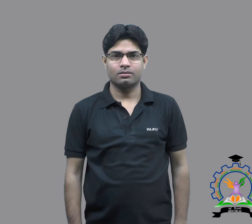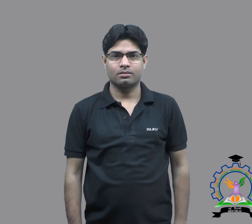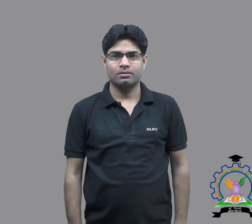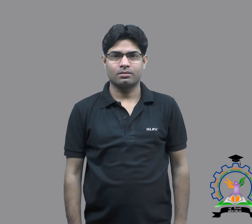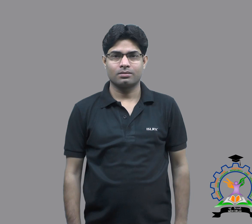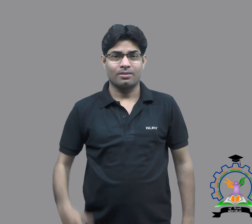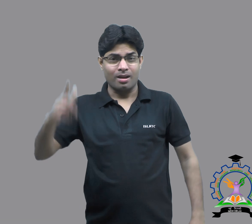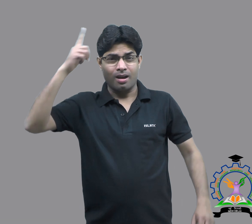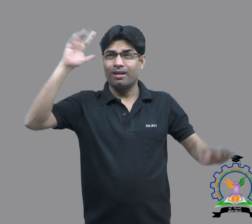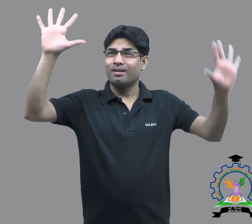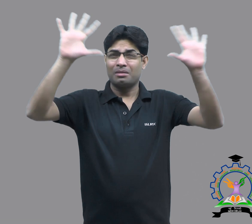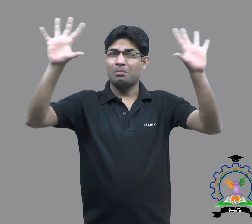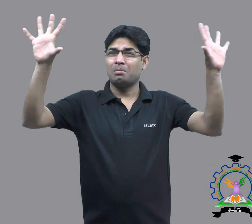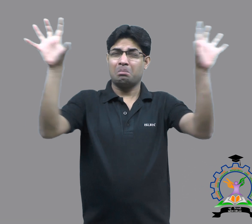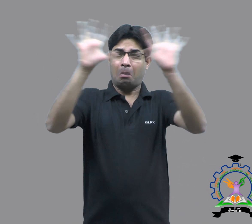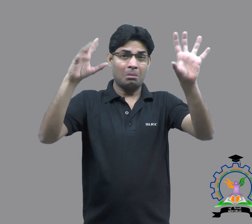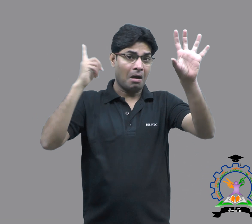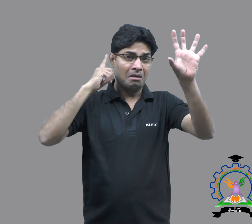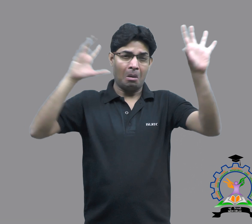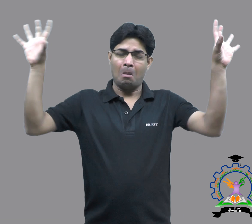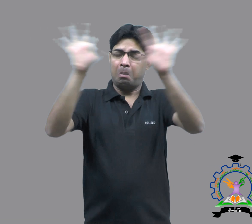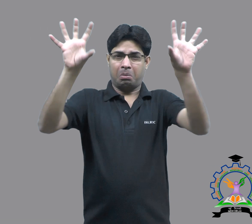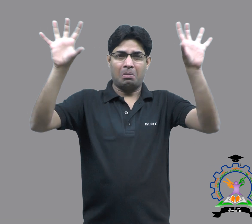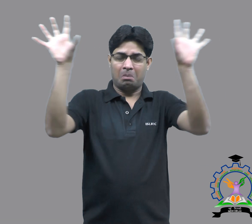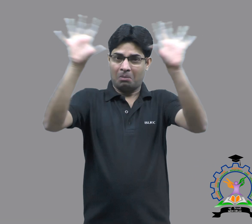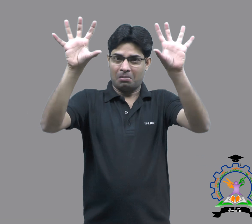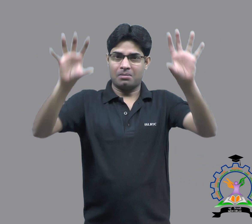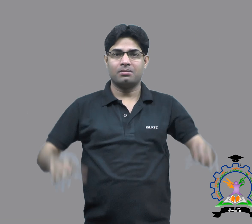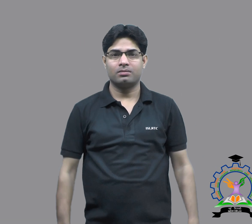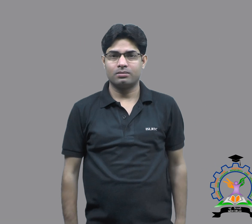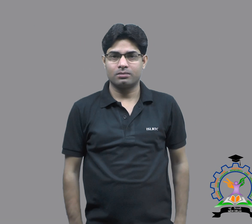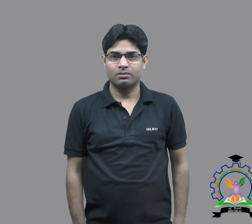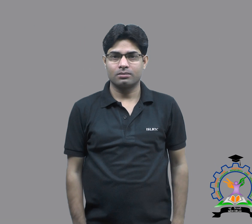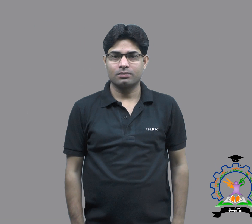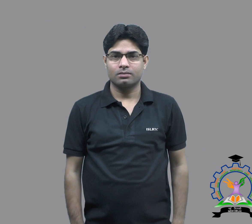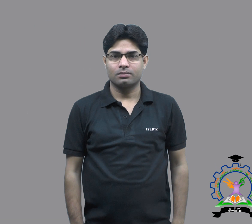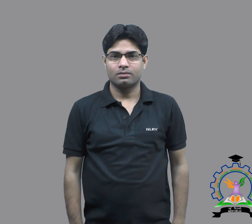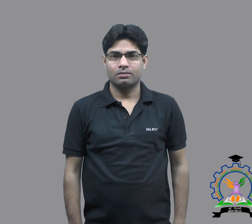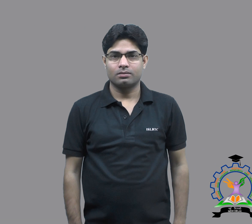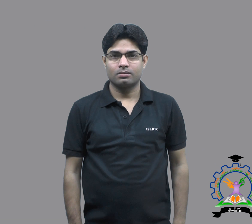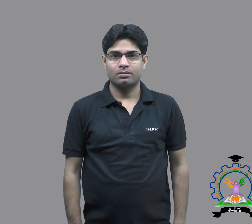Thunder